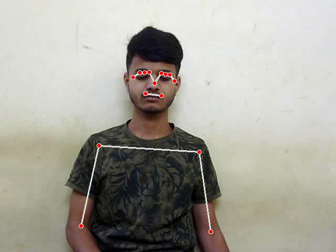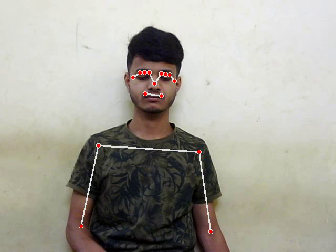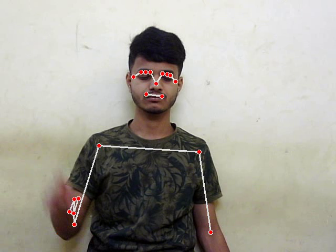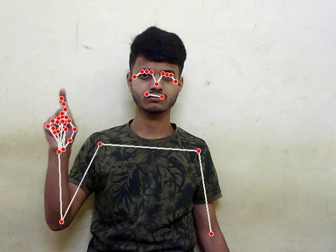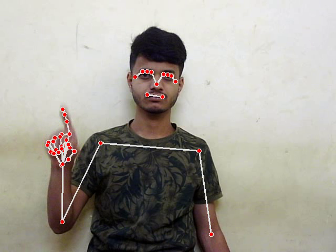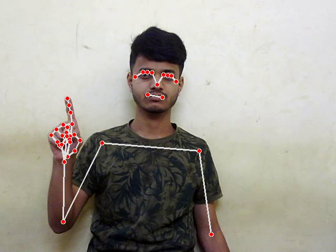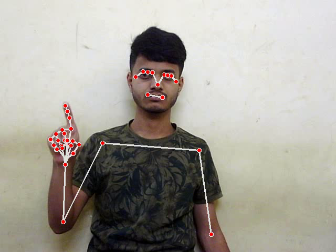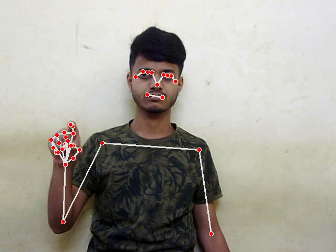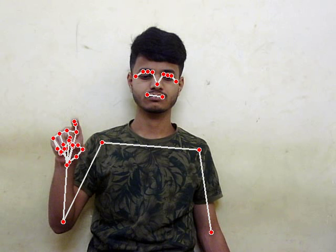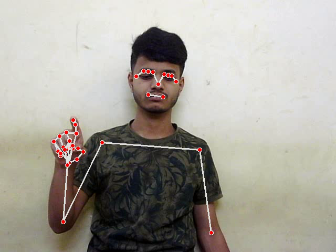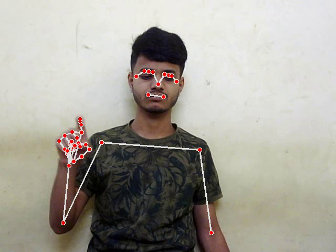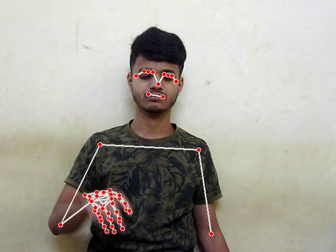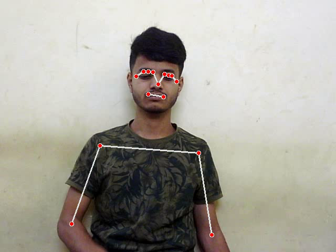need